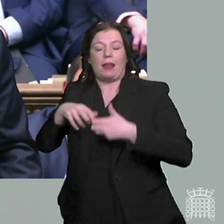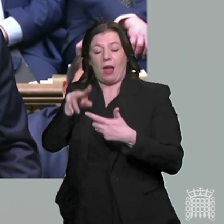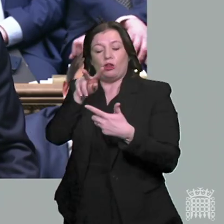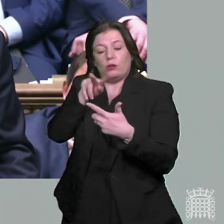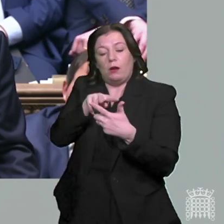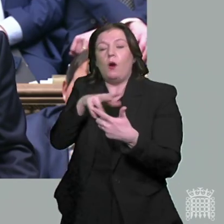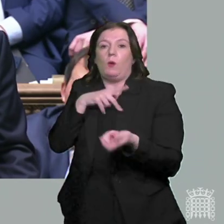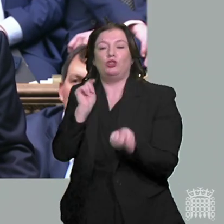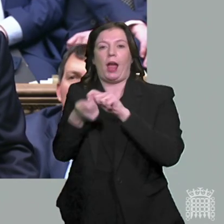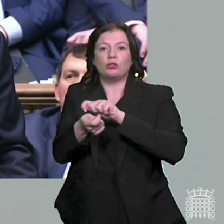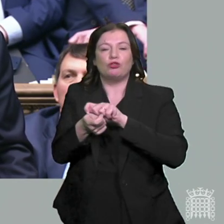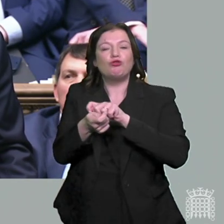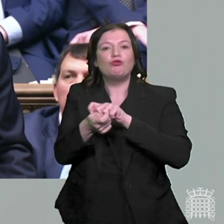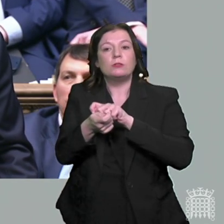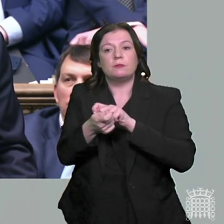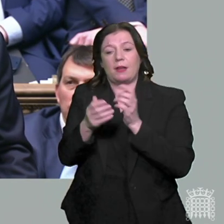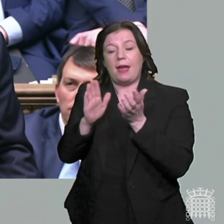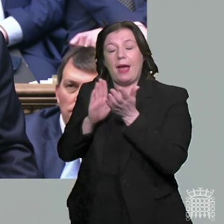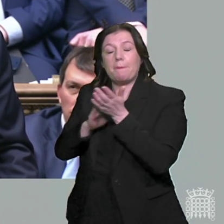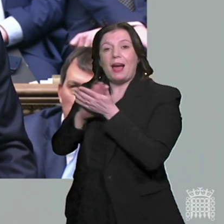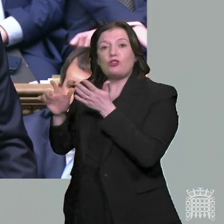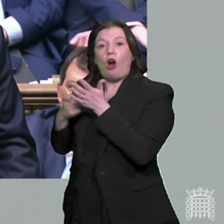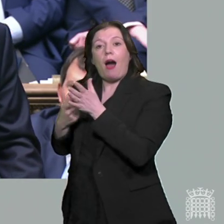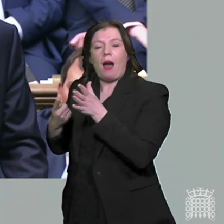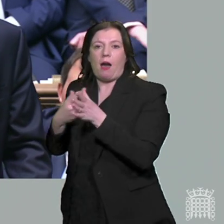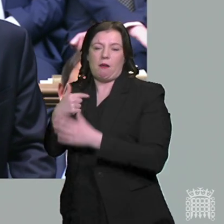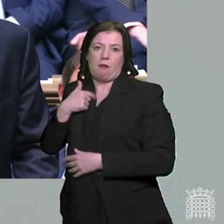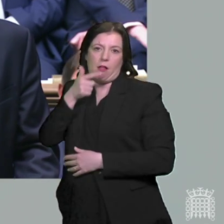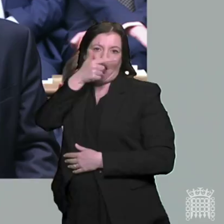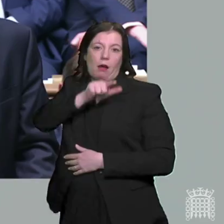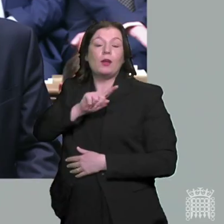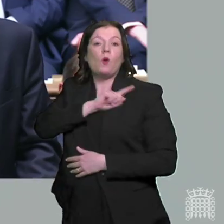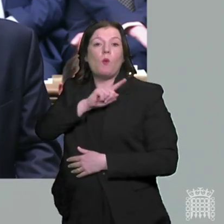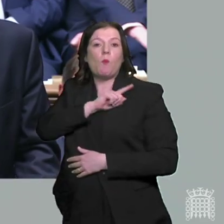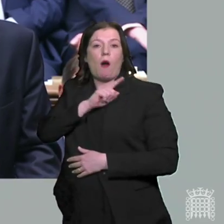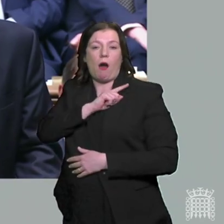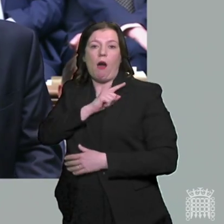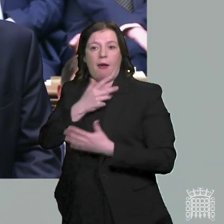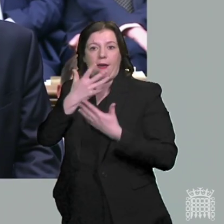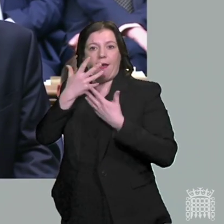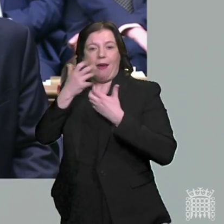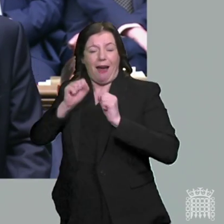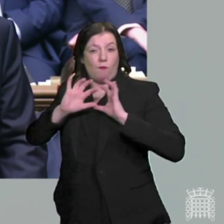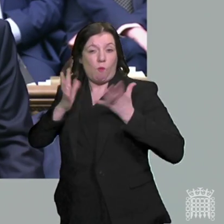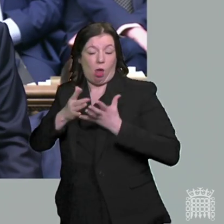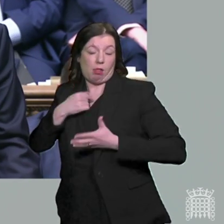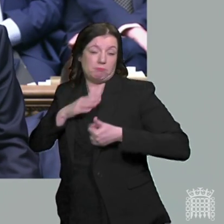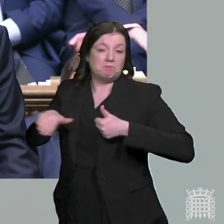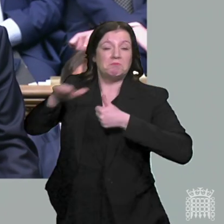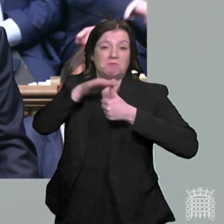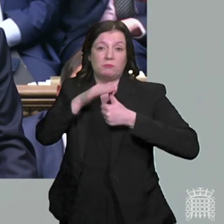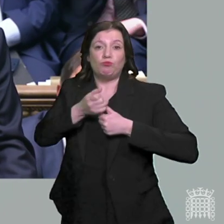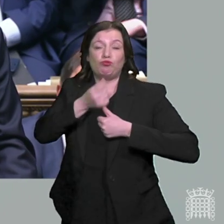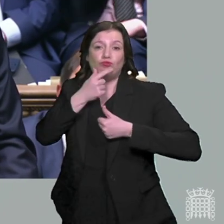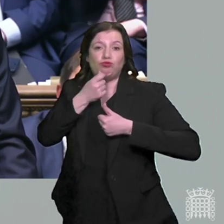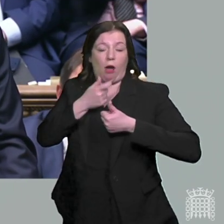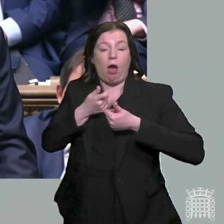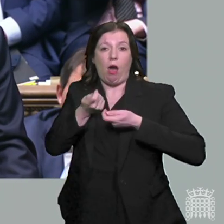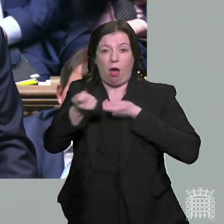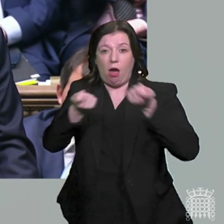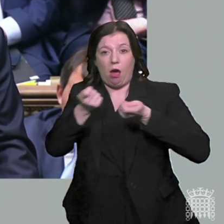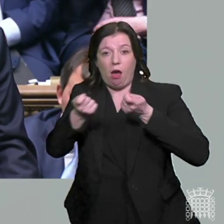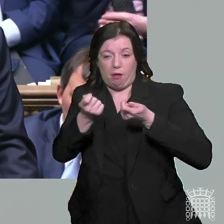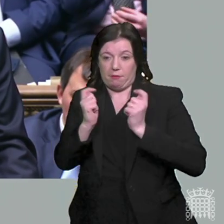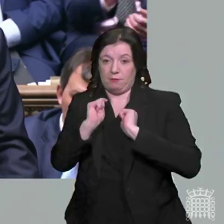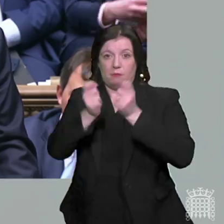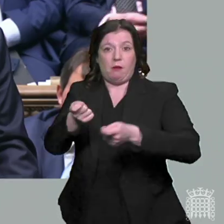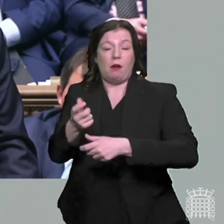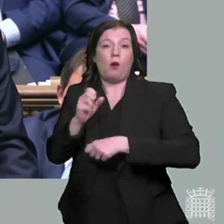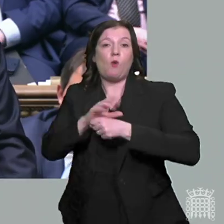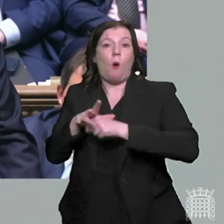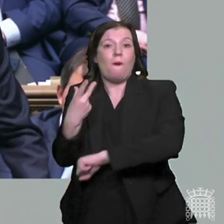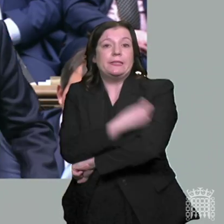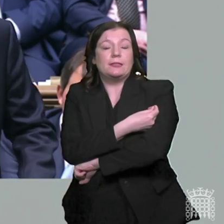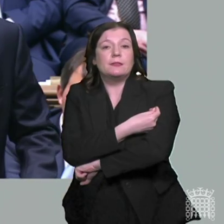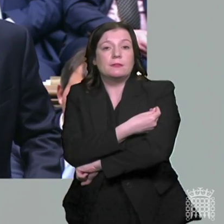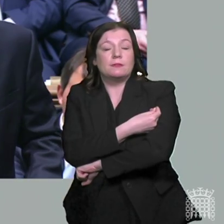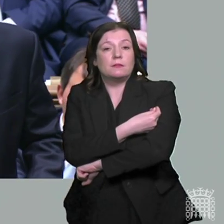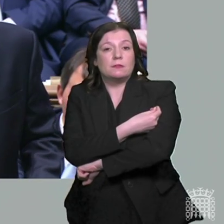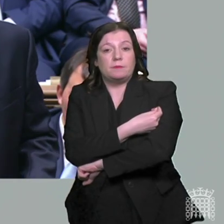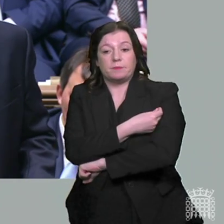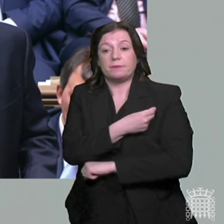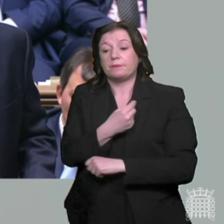We are lucky to have, in the Medicines and Healthcare products Regulatory Agency, one of the most respected drugs regulators in the world—indeed, the very first anywhere to license a covid vaccine.